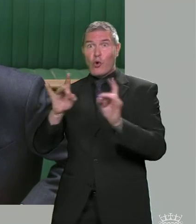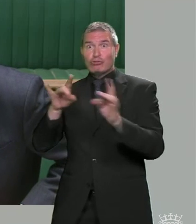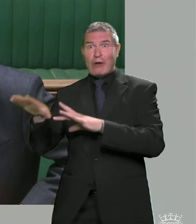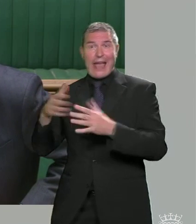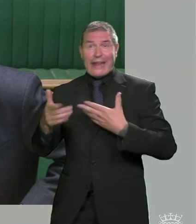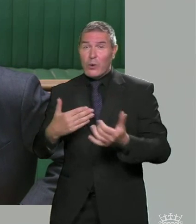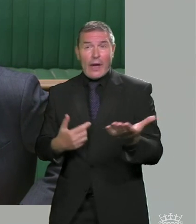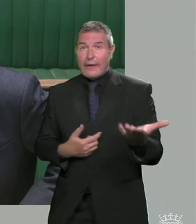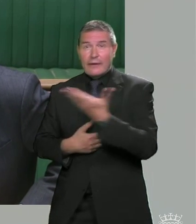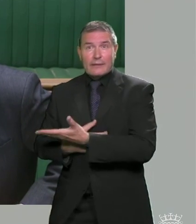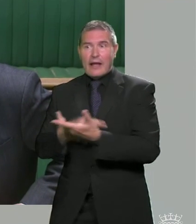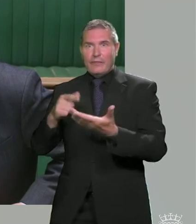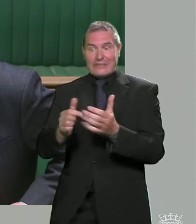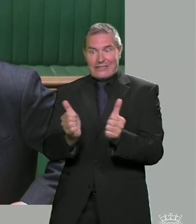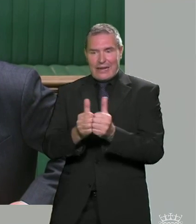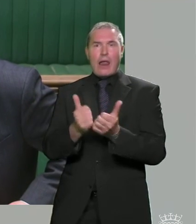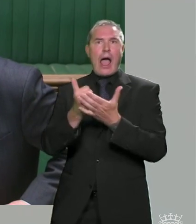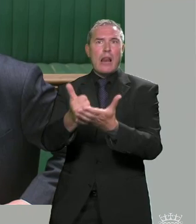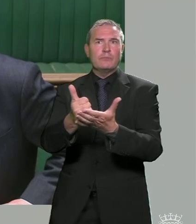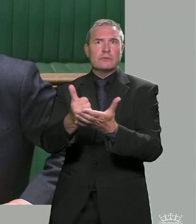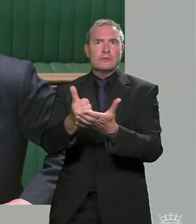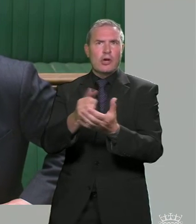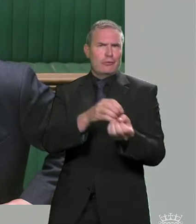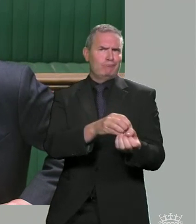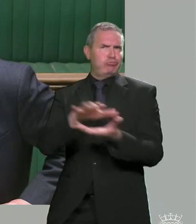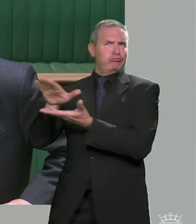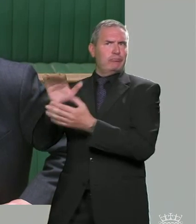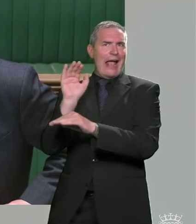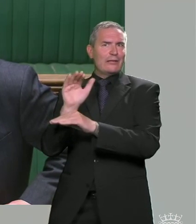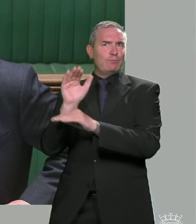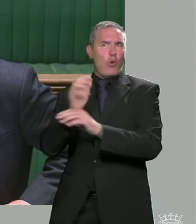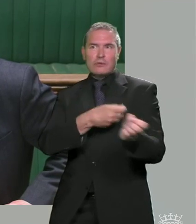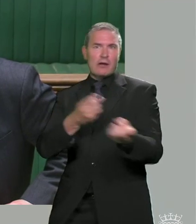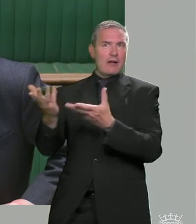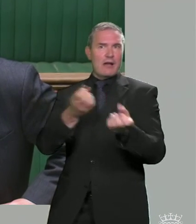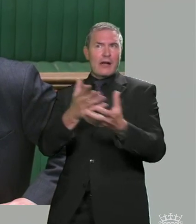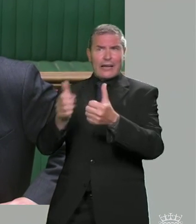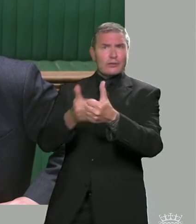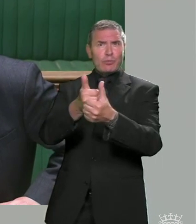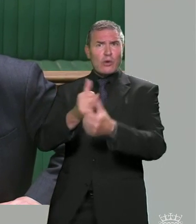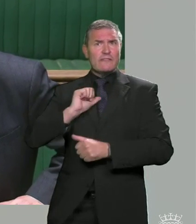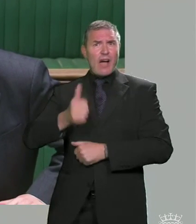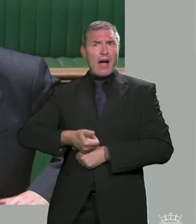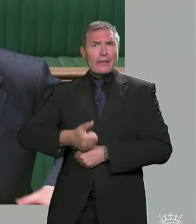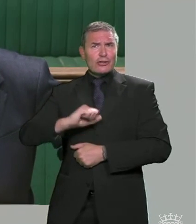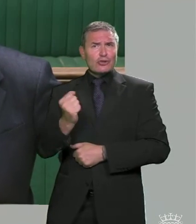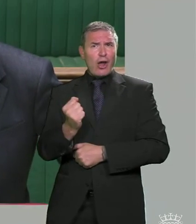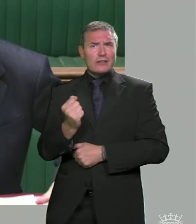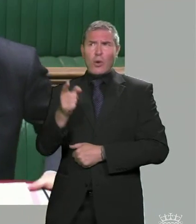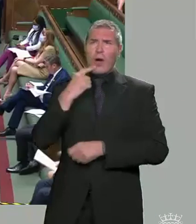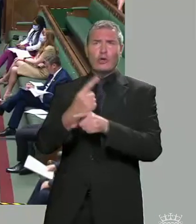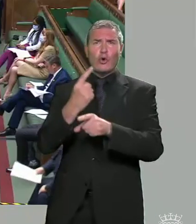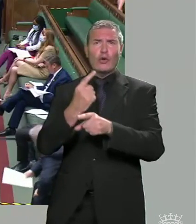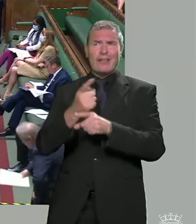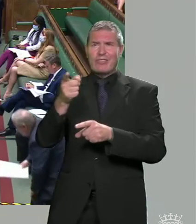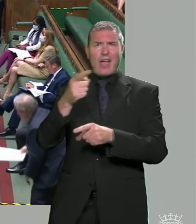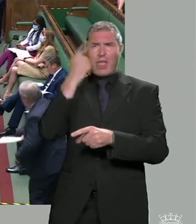This is an opportunity to turbocharge those exports, get behind Scottish farming, and encourage that, not run it down.